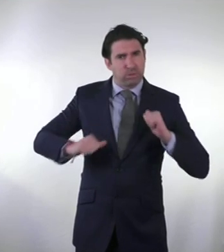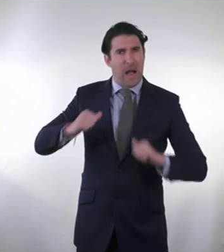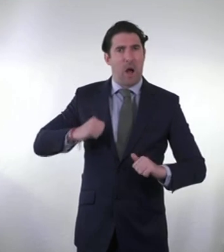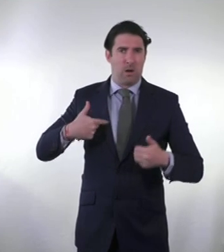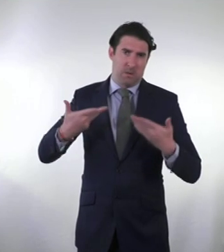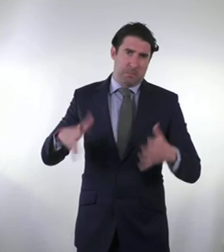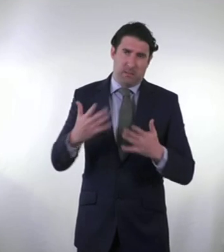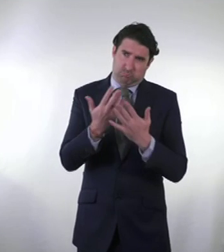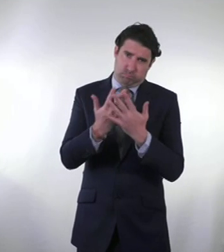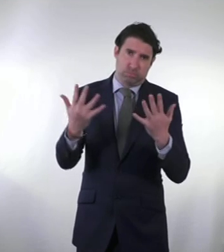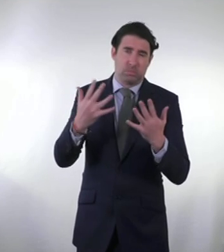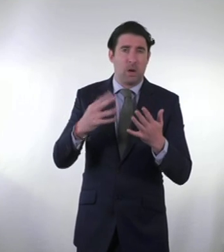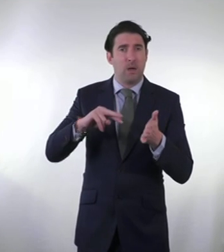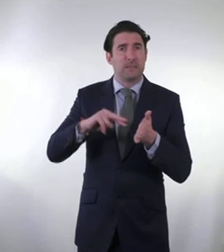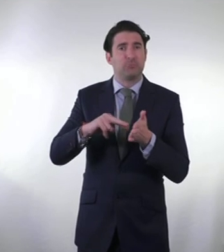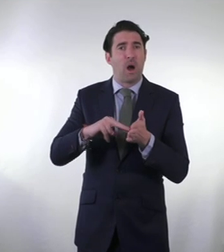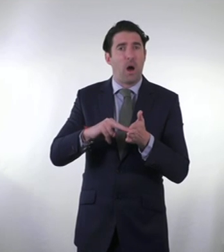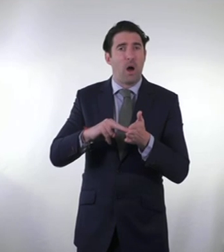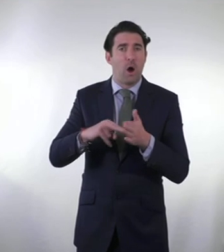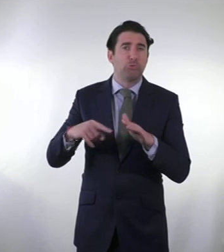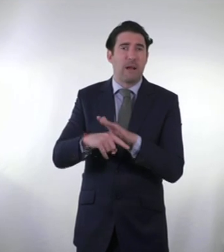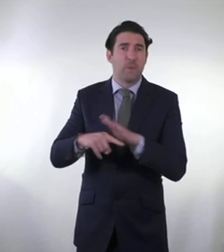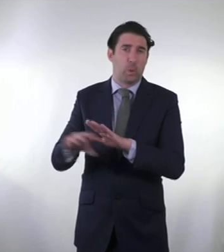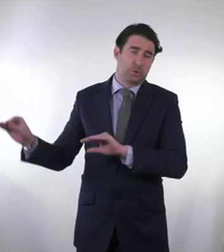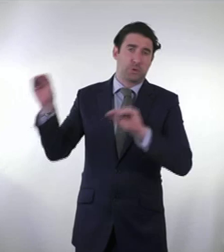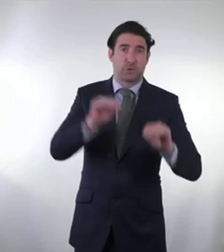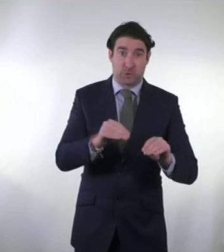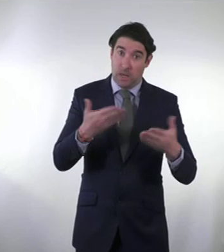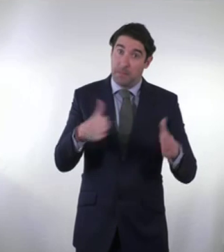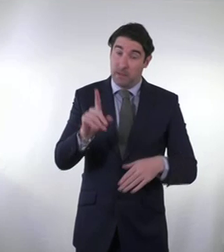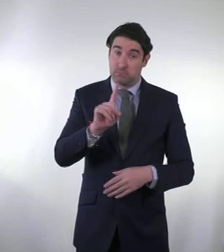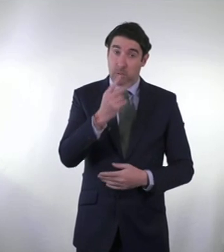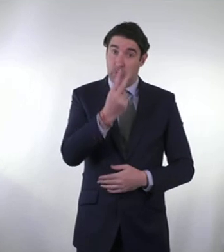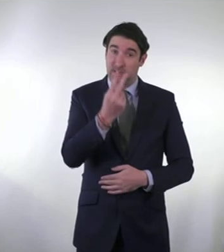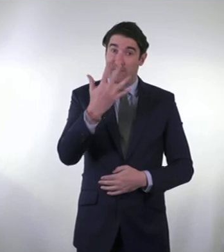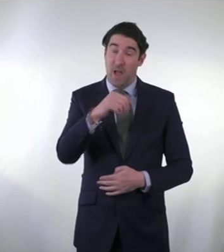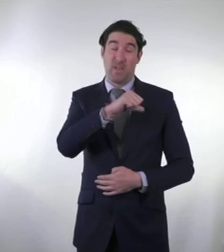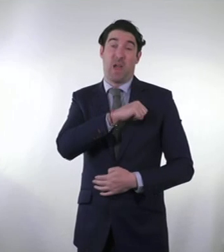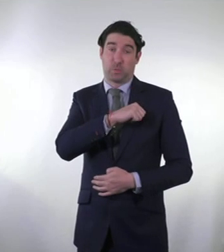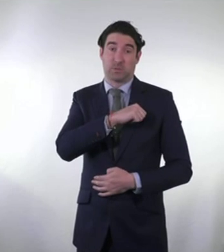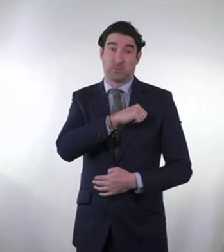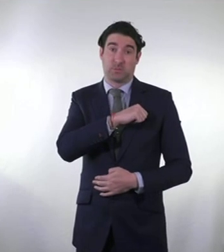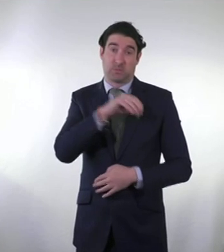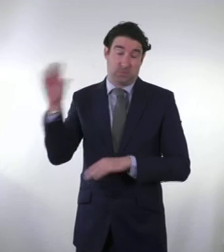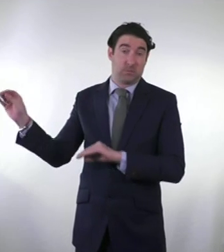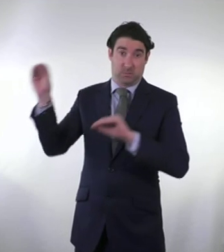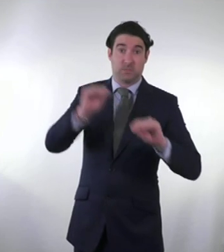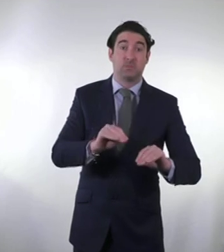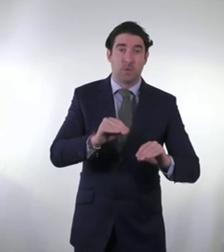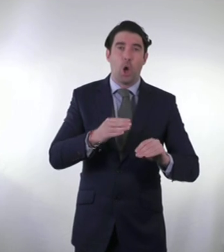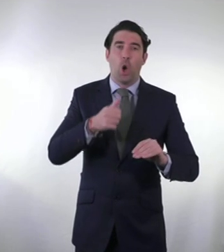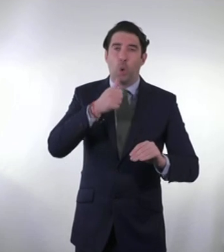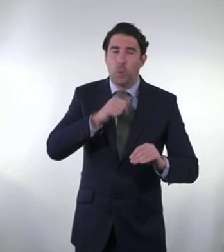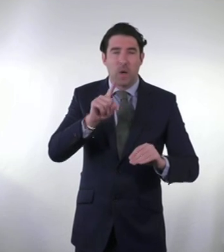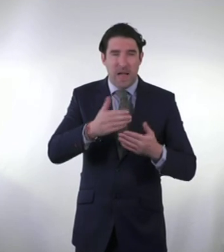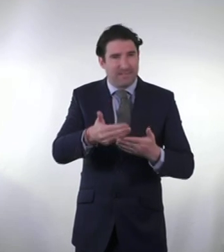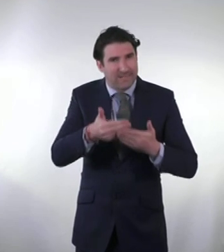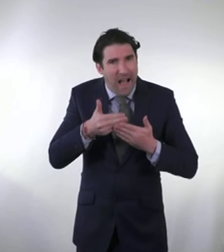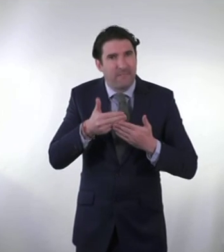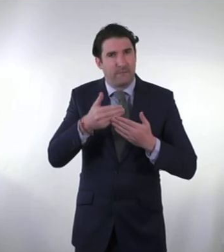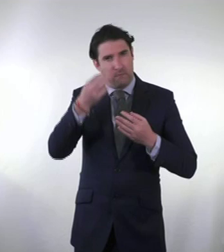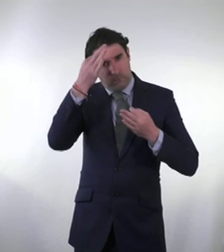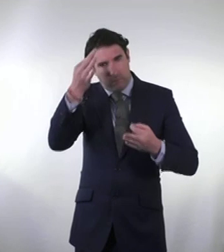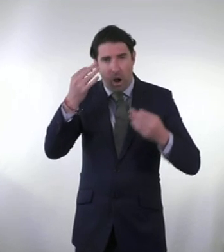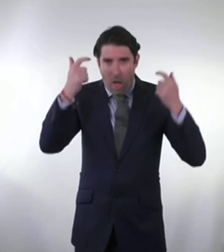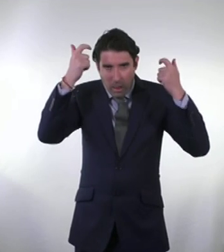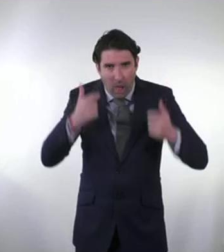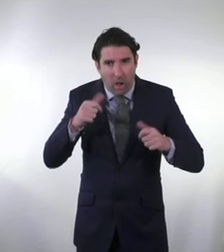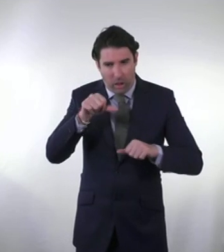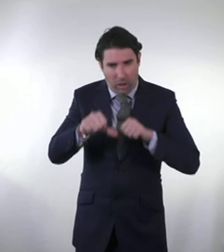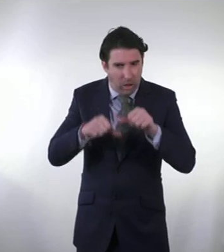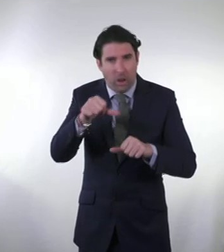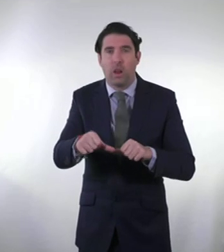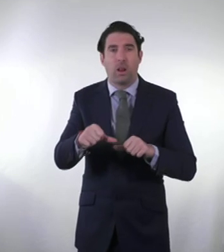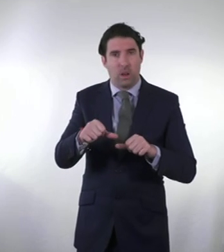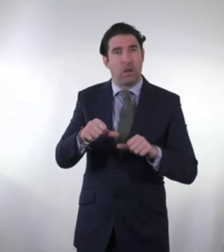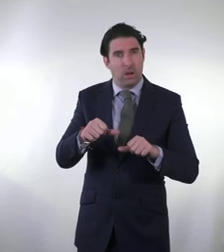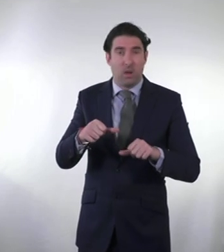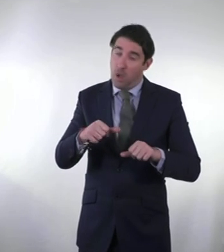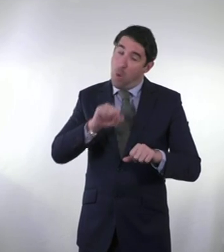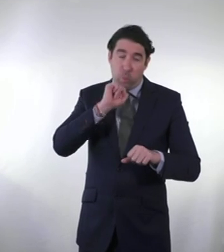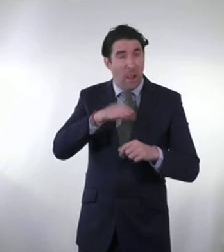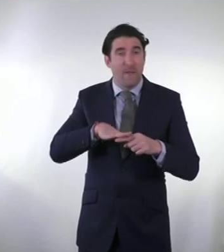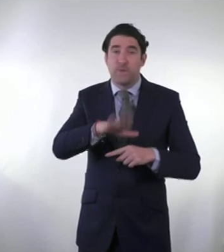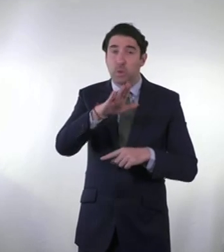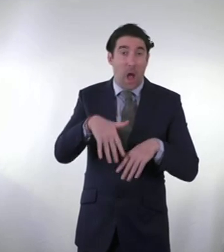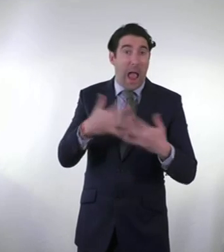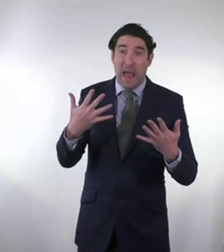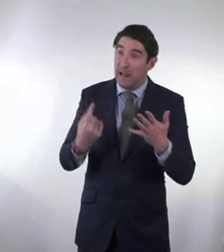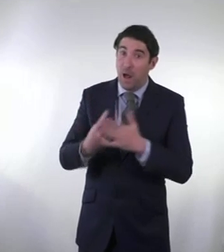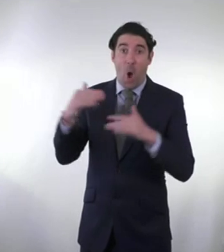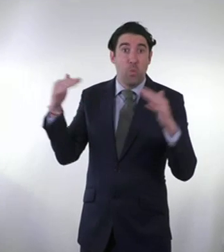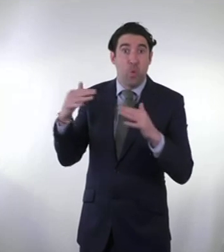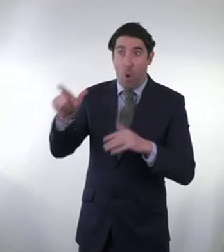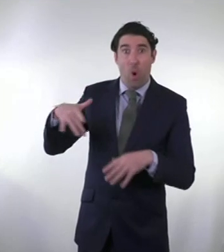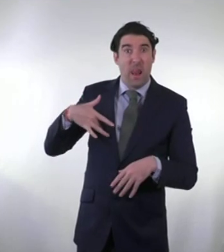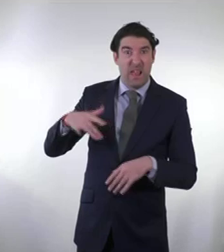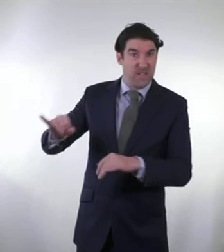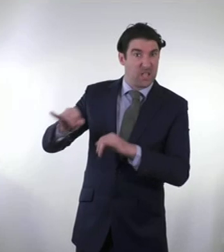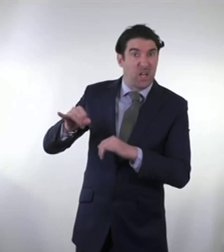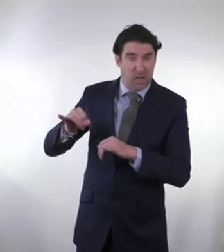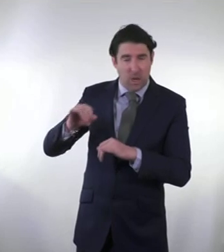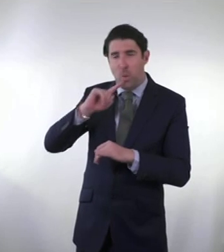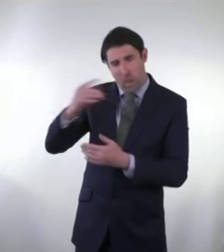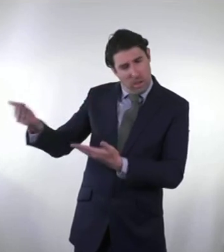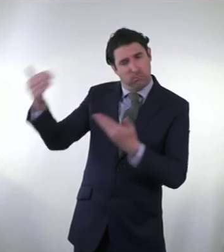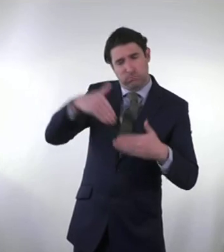We have resettled more than 25,000 through safe and legal routes directly from conflict zones, and we will continue to meet our obligations to those fleeing persecution and war around the world.